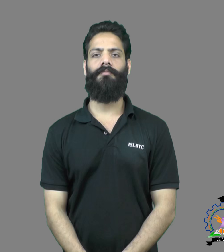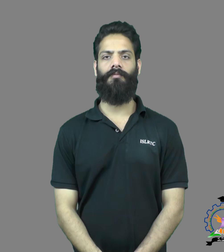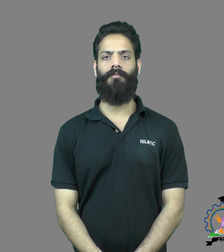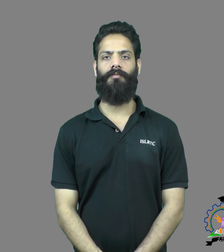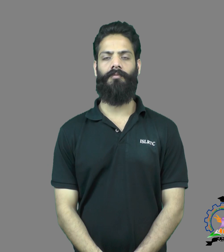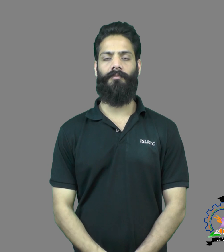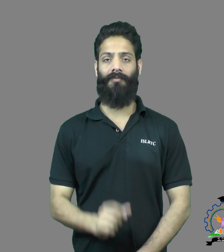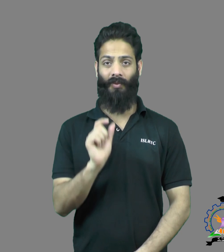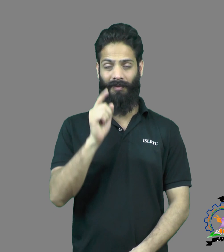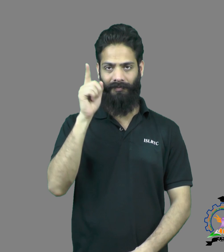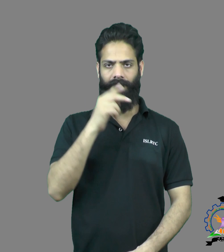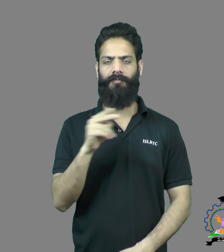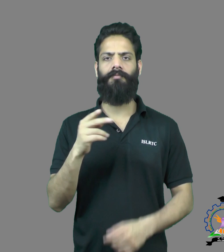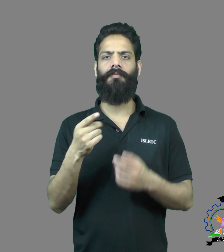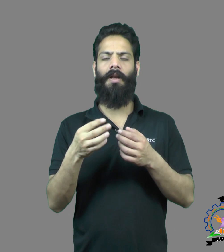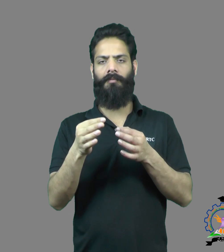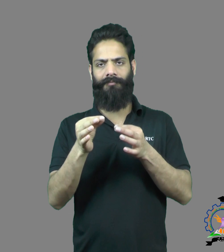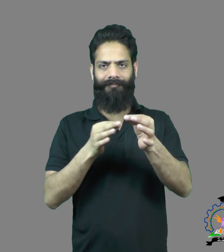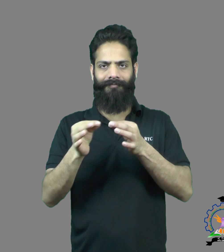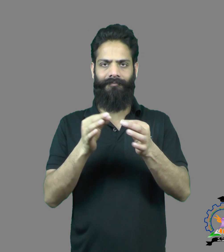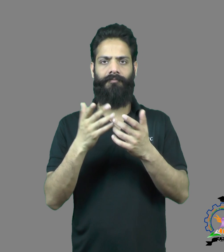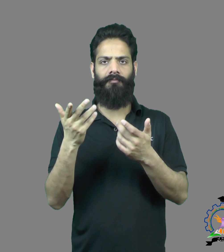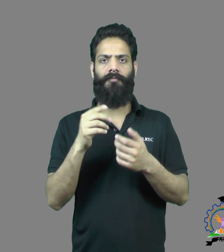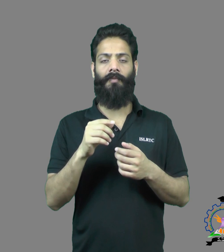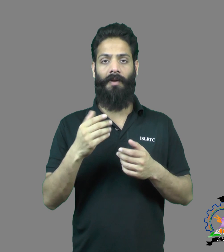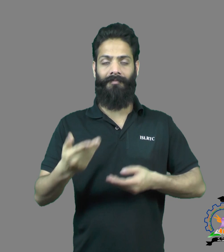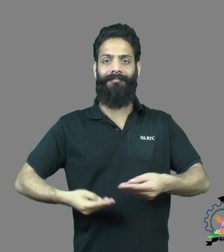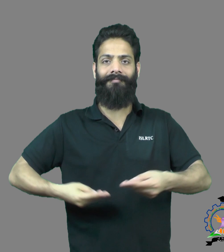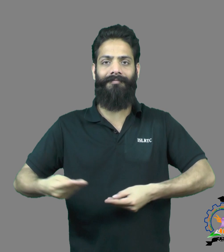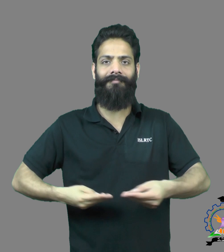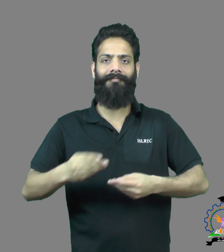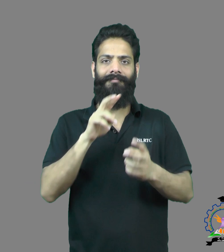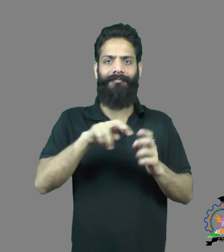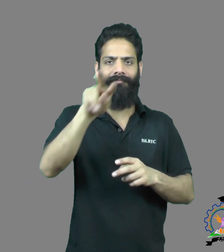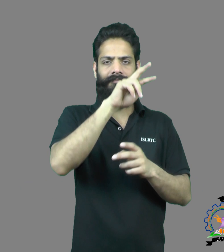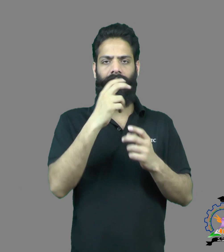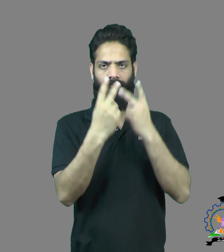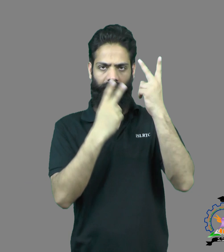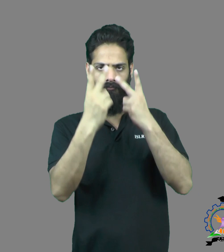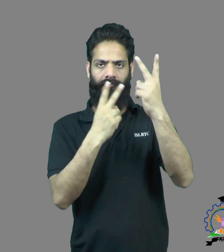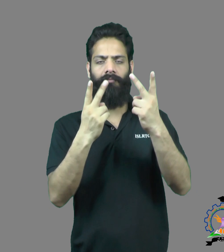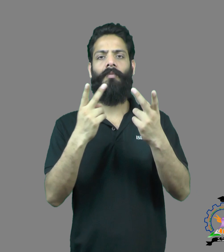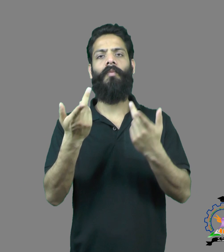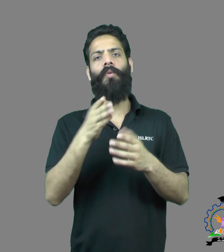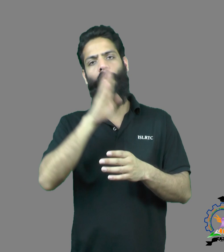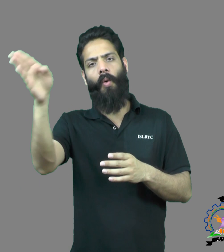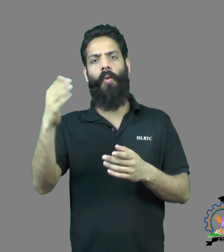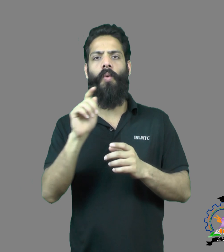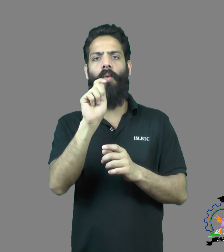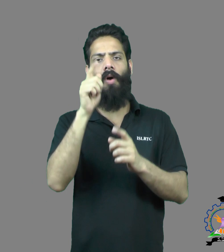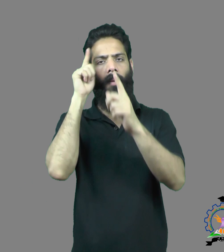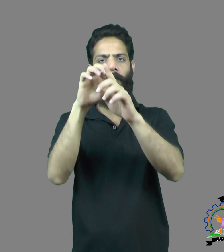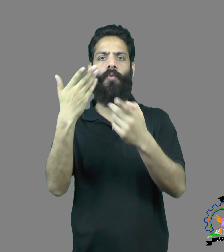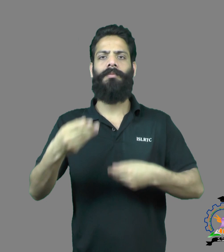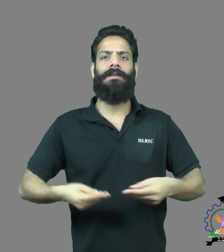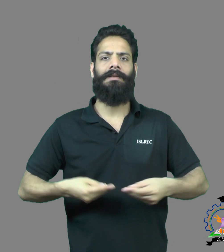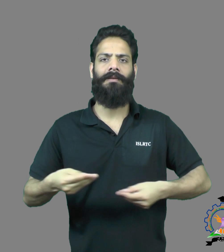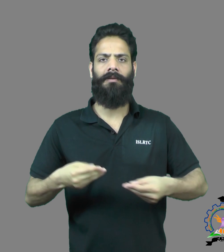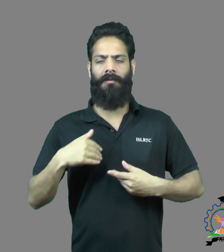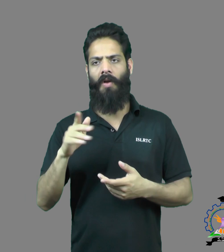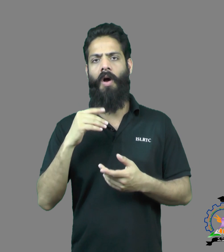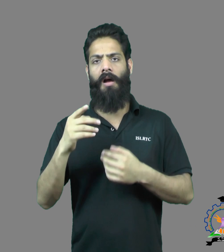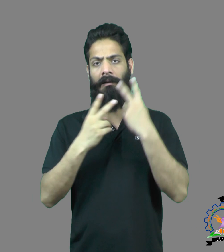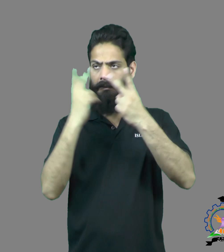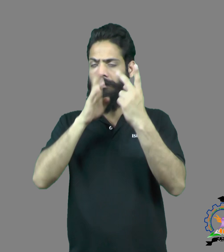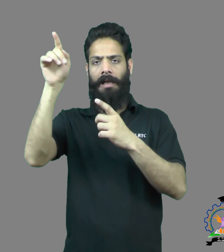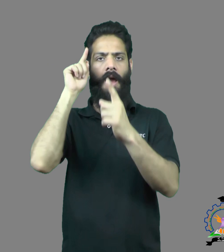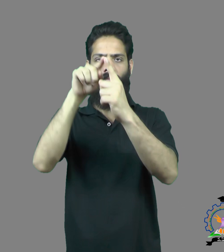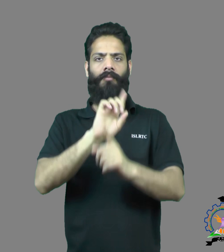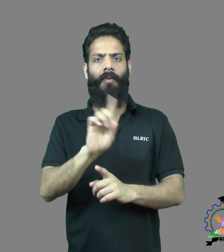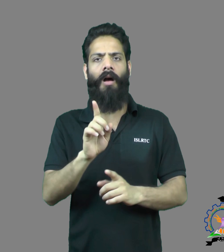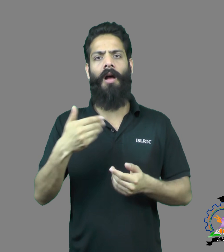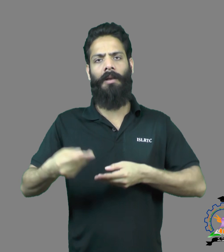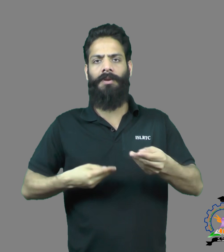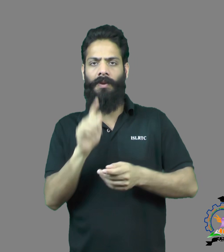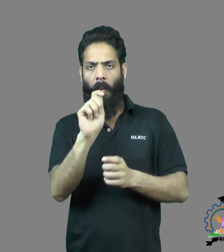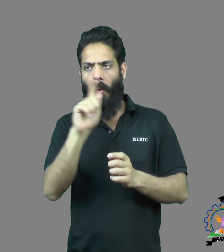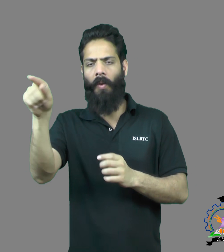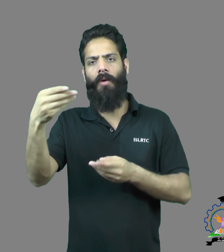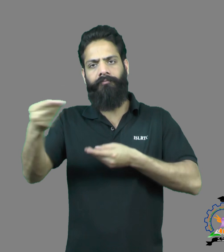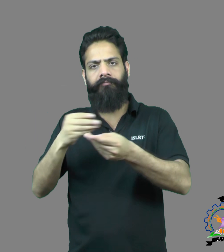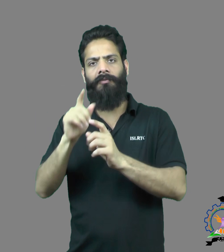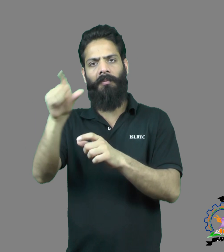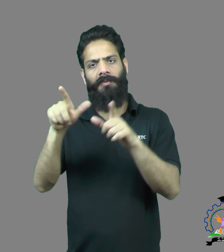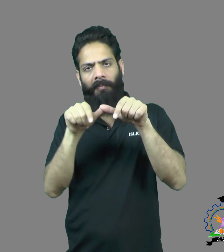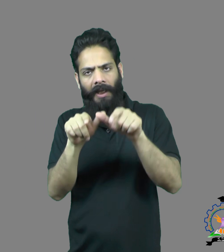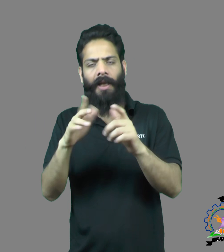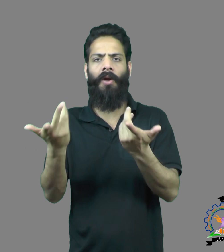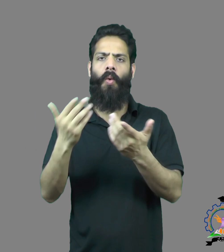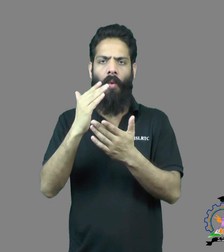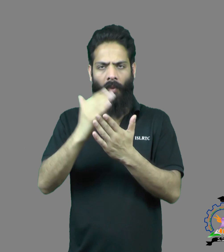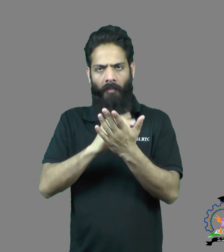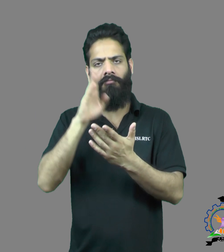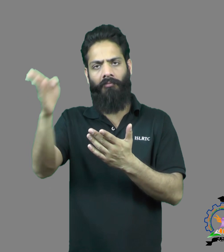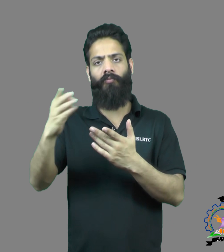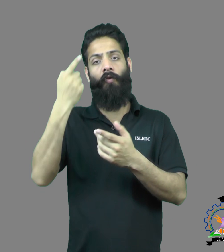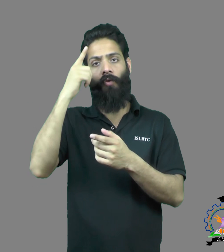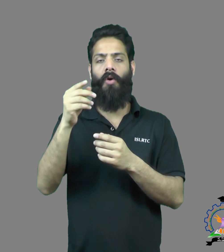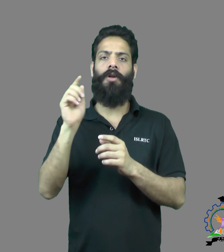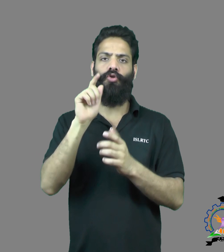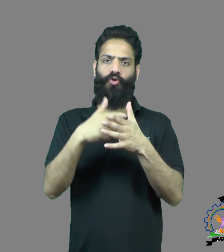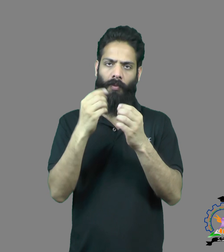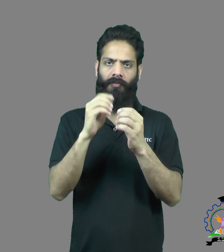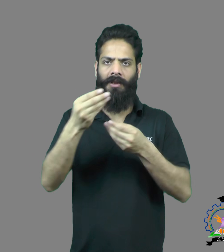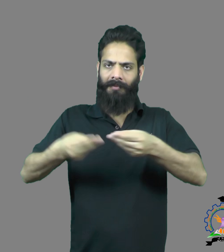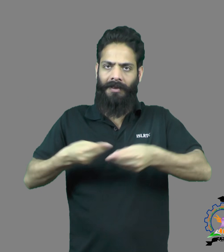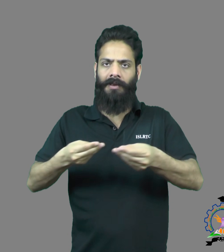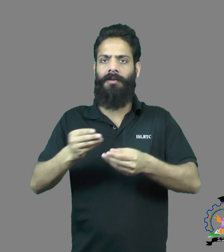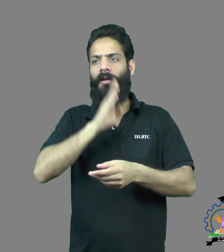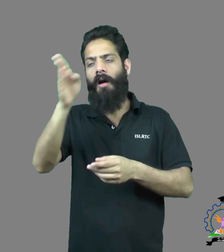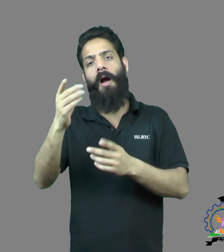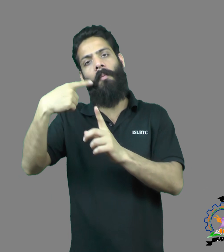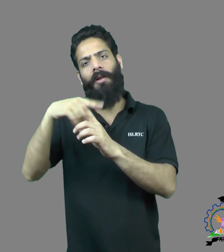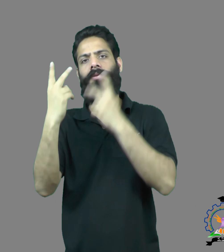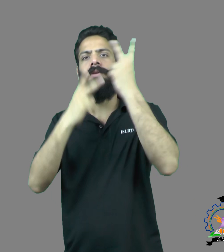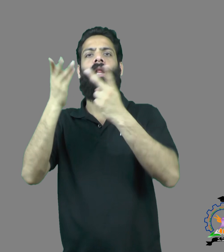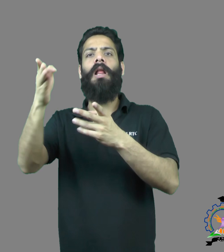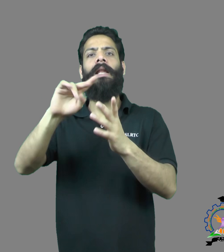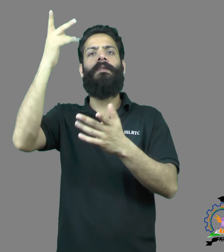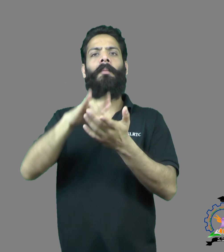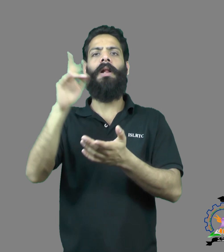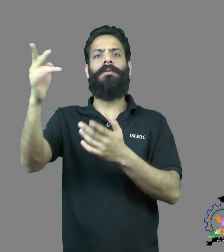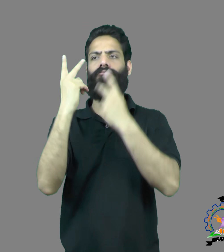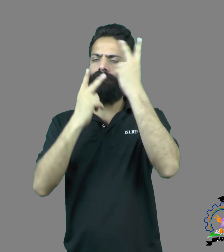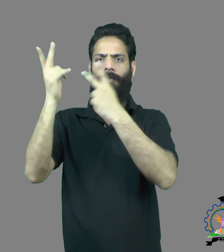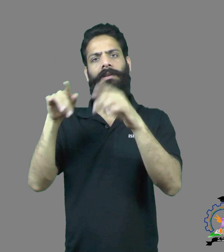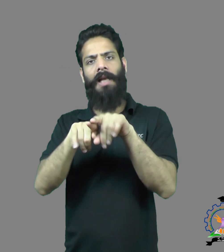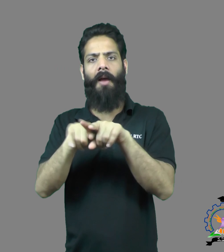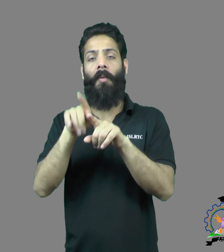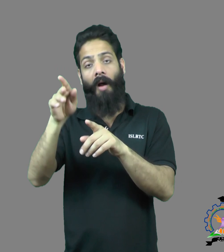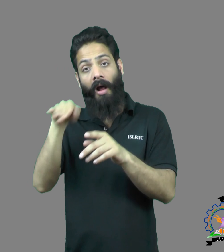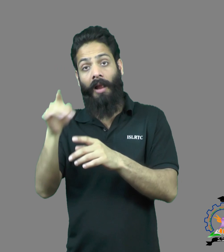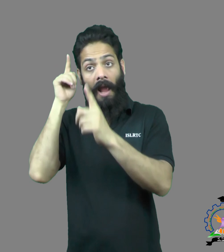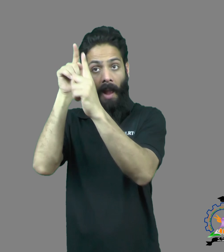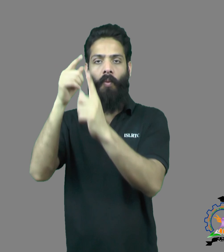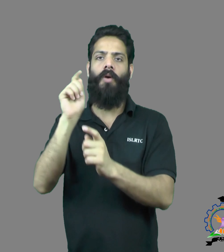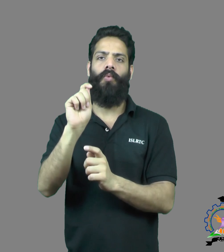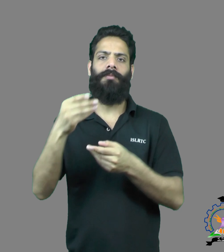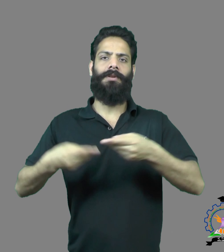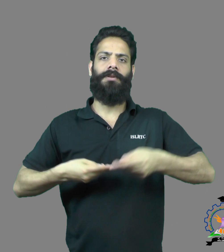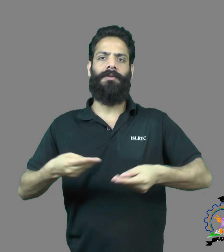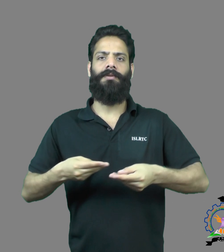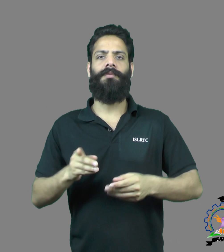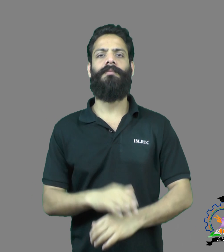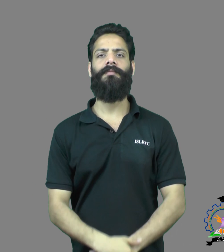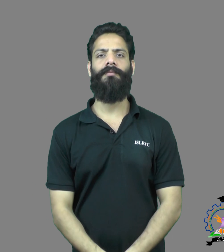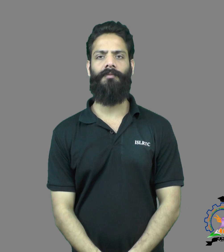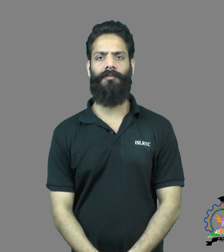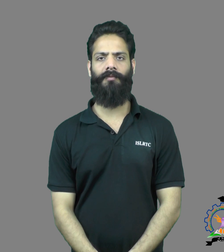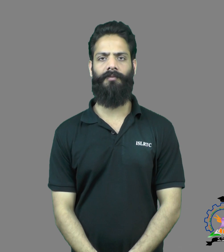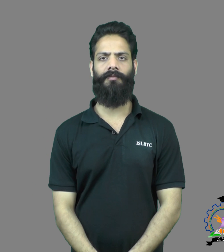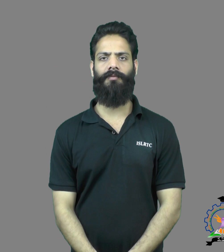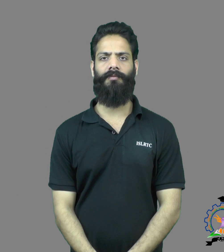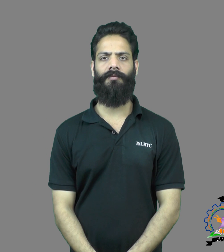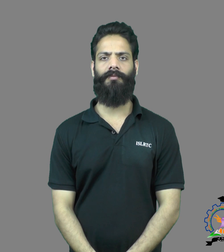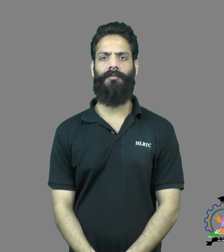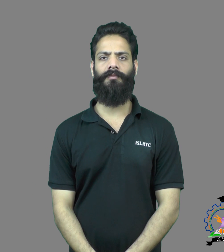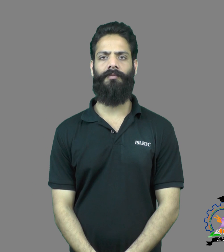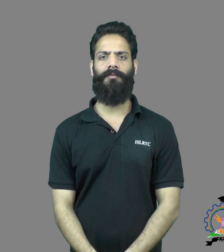Business Tourism